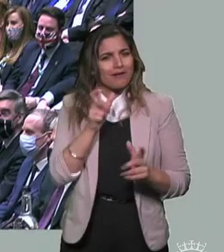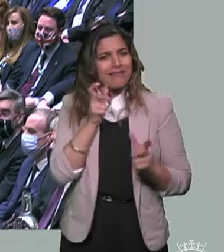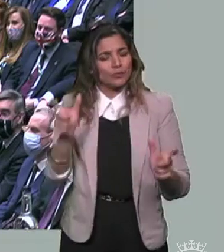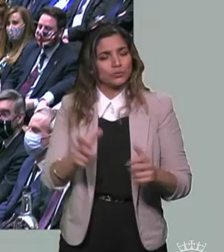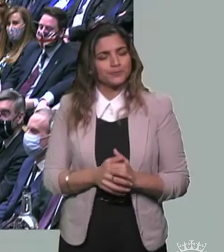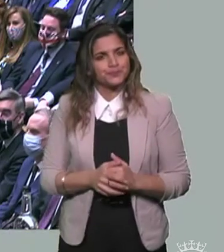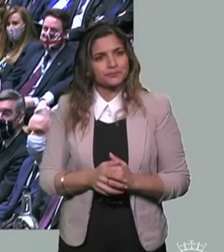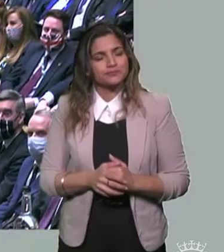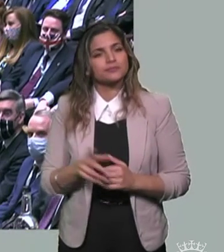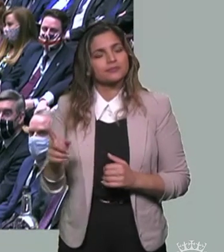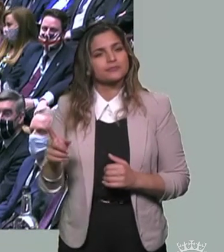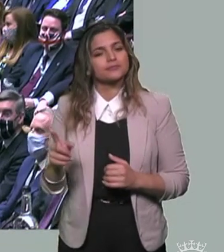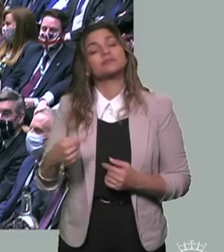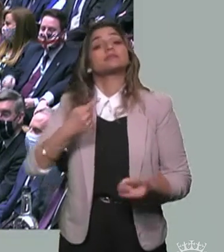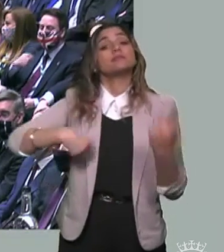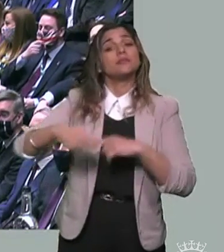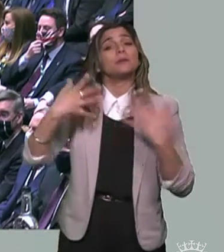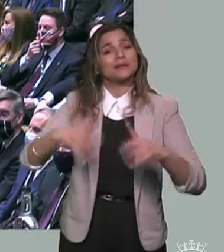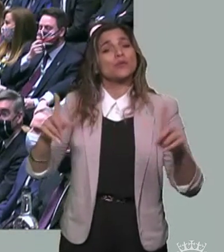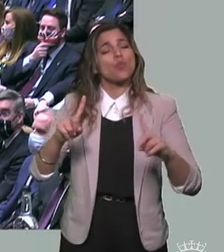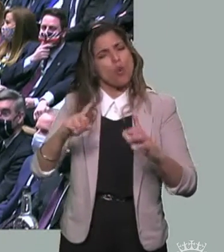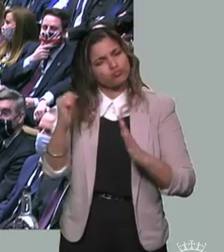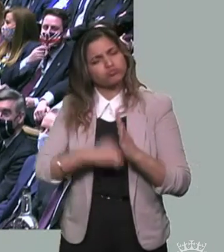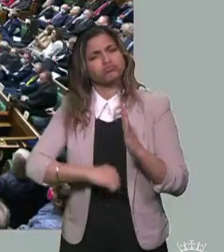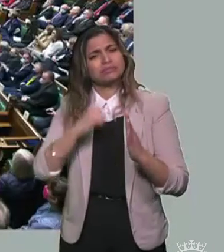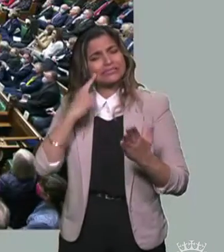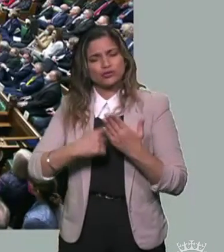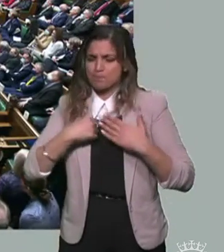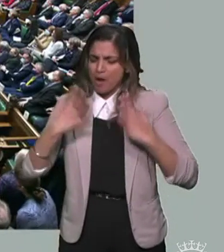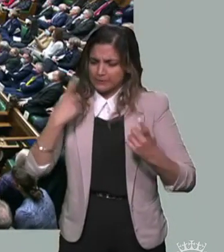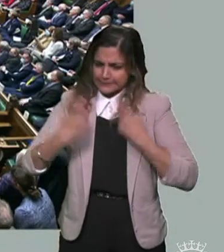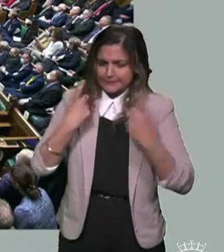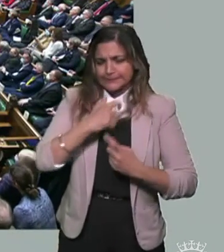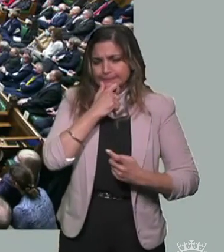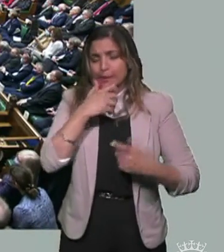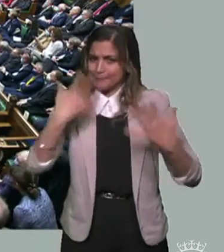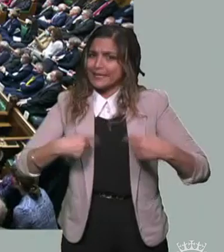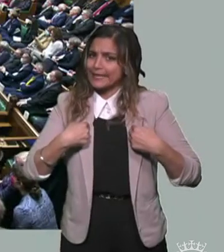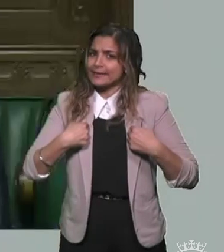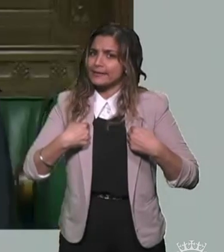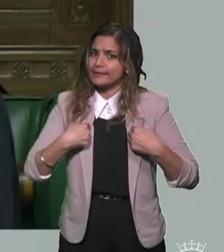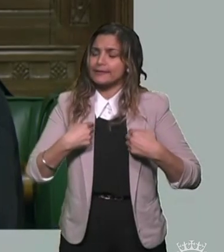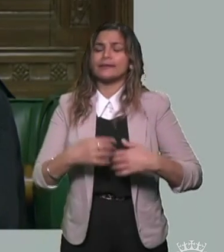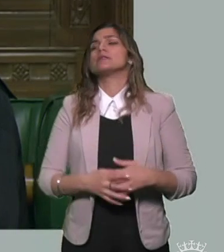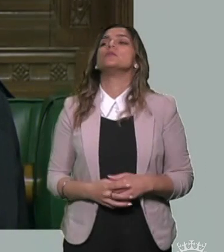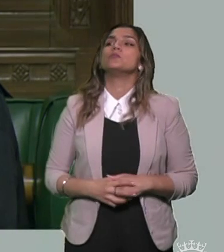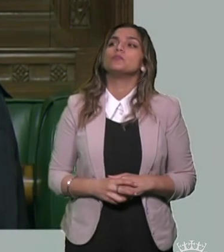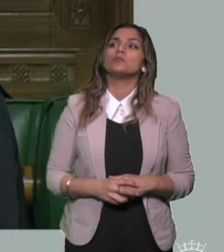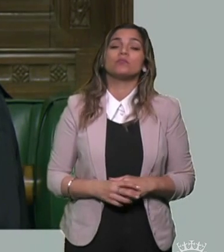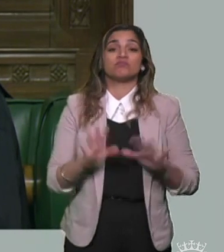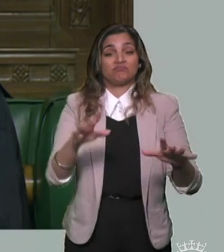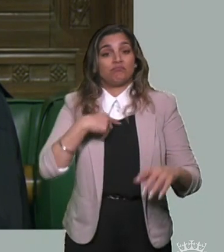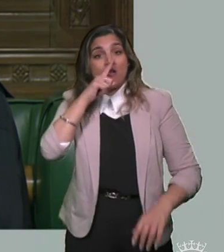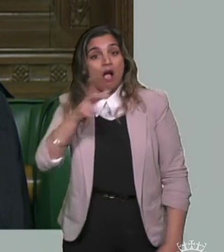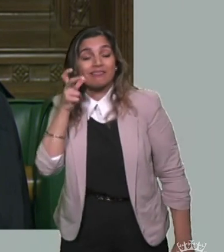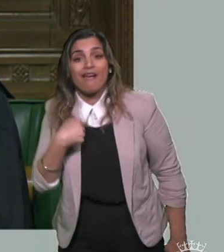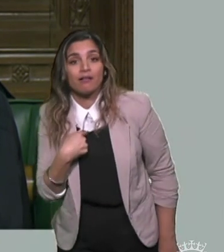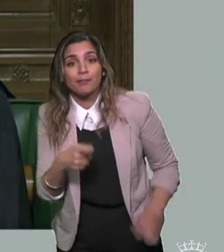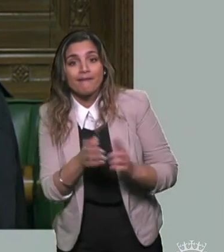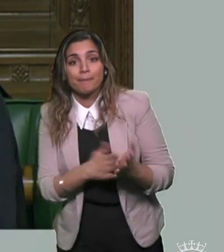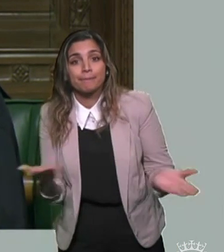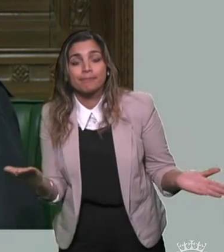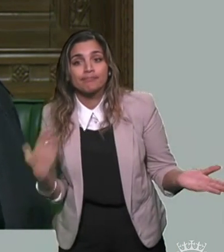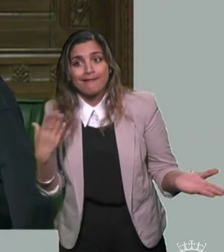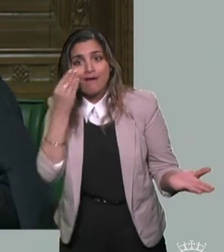Order. I cannot hear what the Prime Minister has to say.